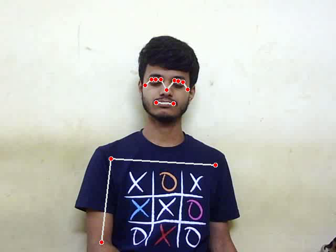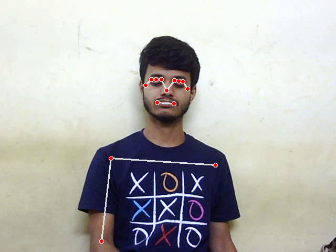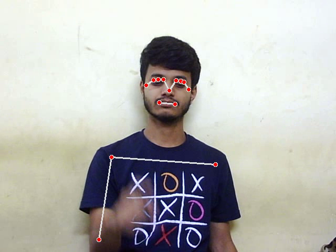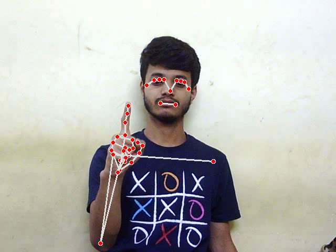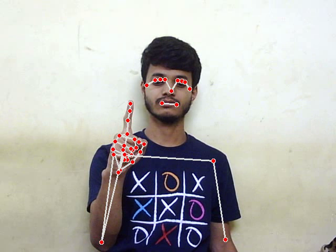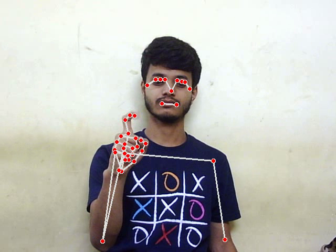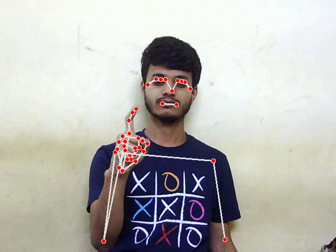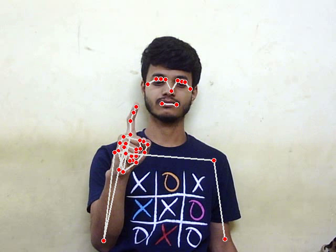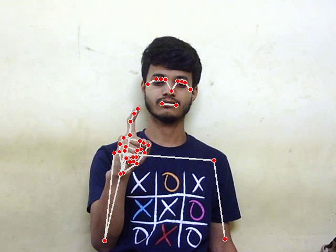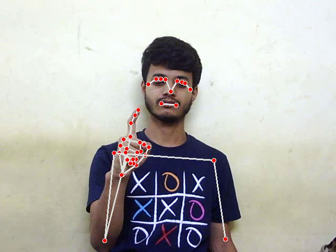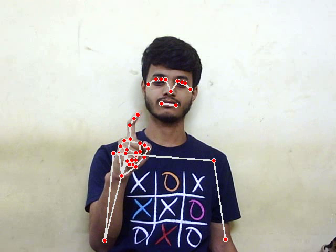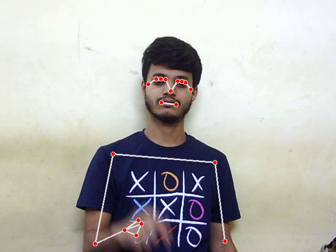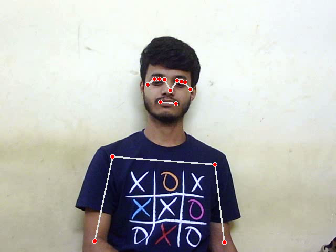question